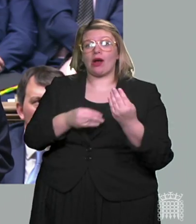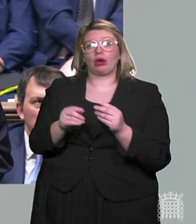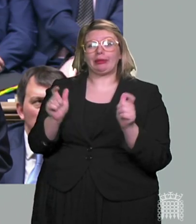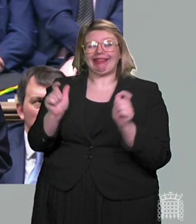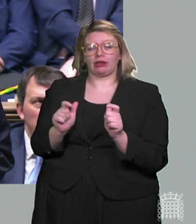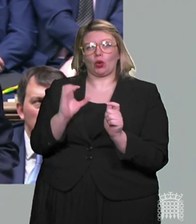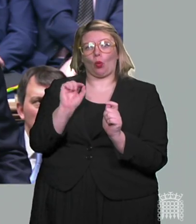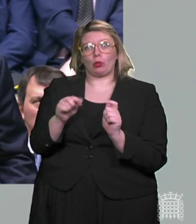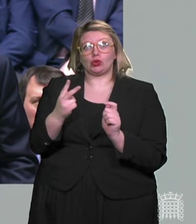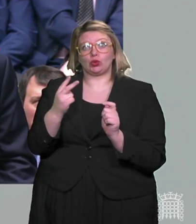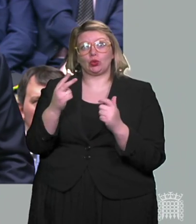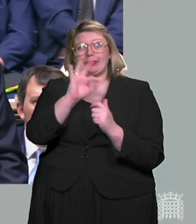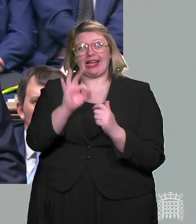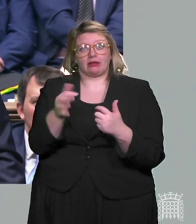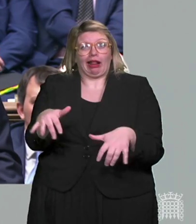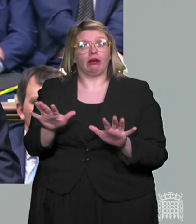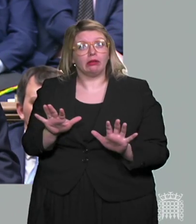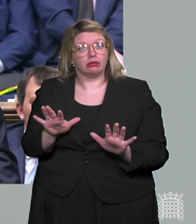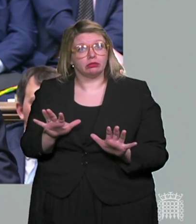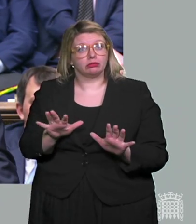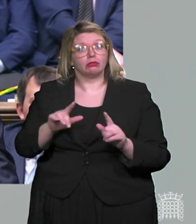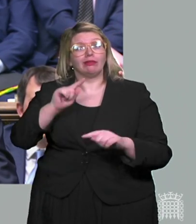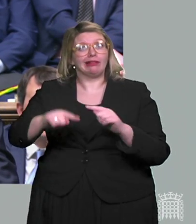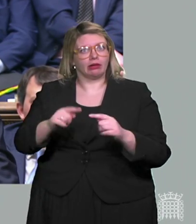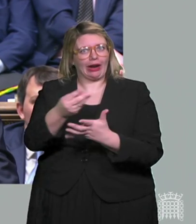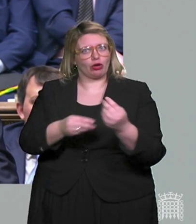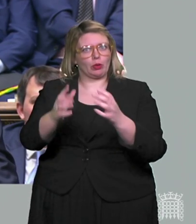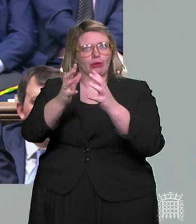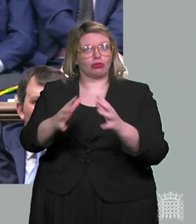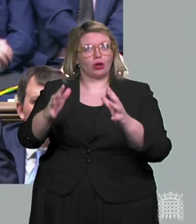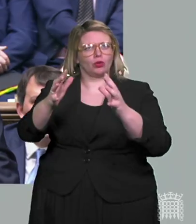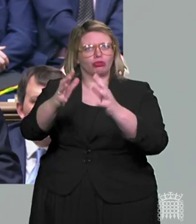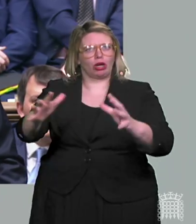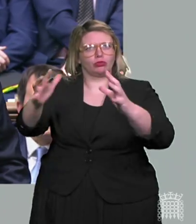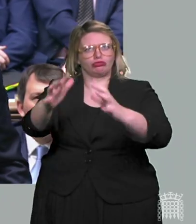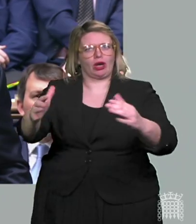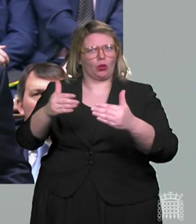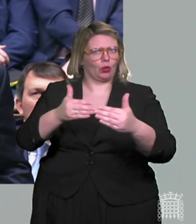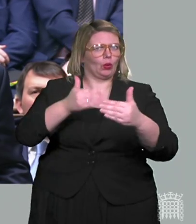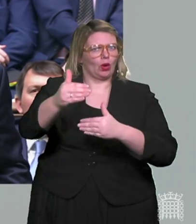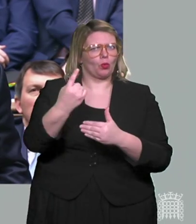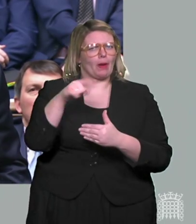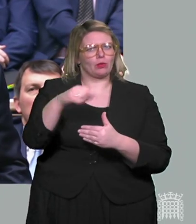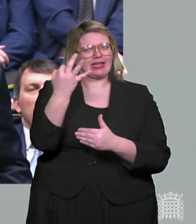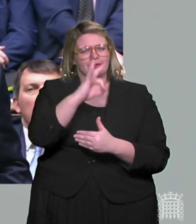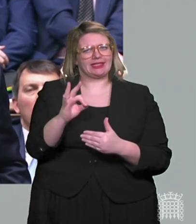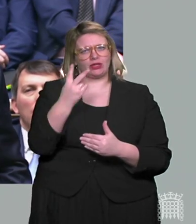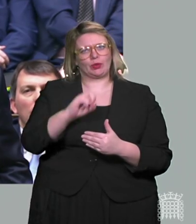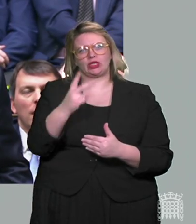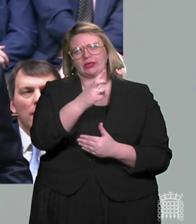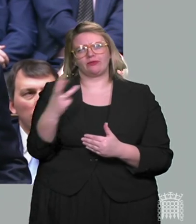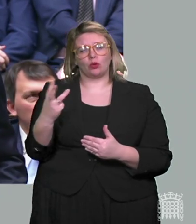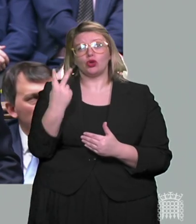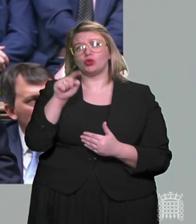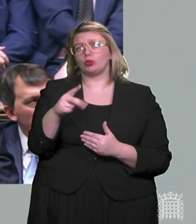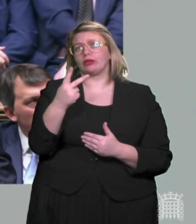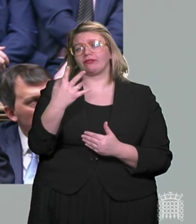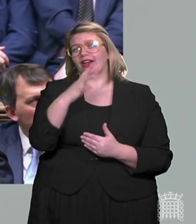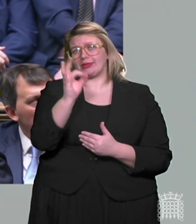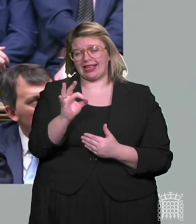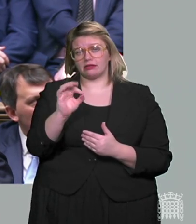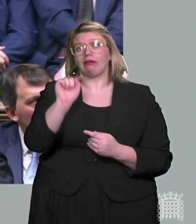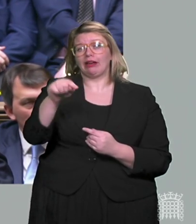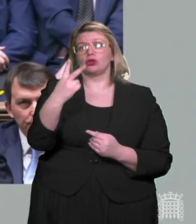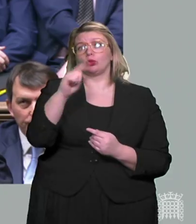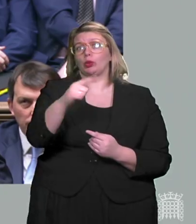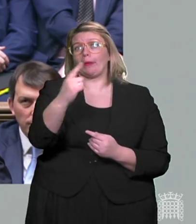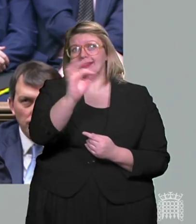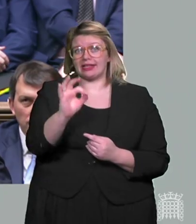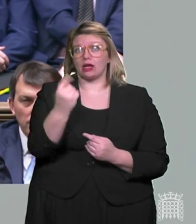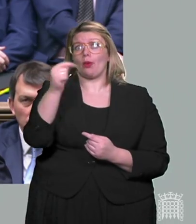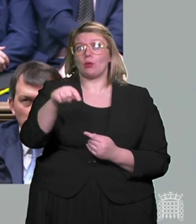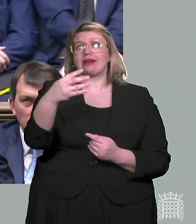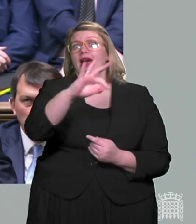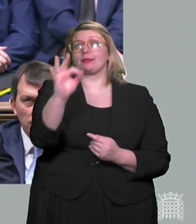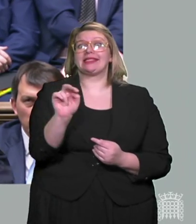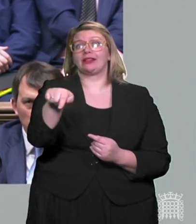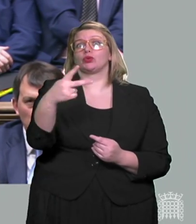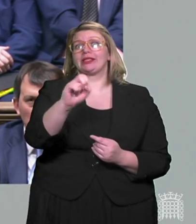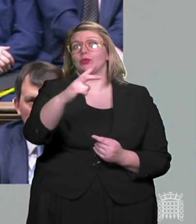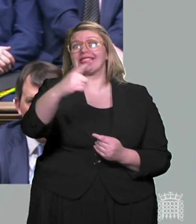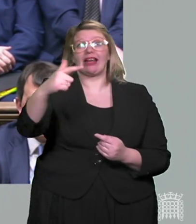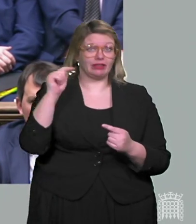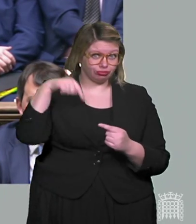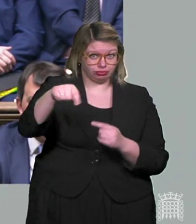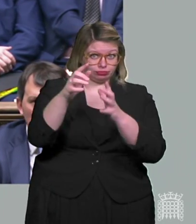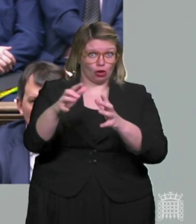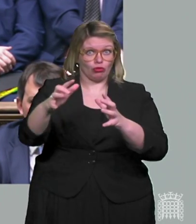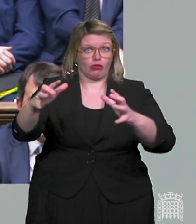After this year, the UK economy will grow in every single year of the forecast period, by 1.8% in 2024, then 2.5%, 2.1%, and 1.9% in 2027.